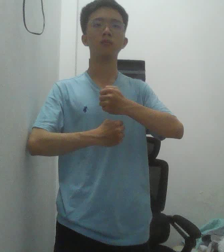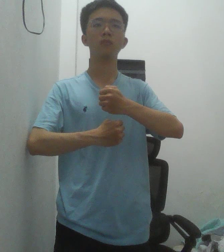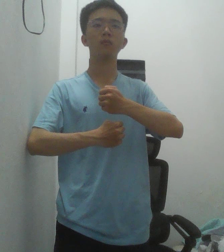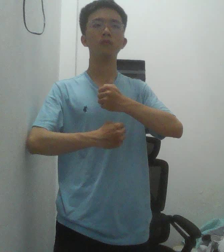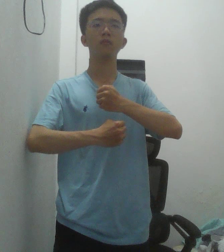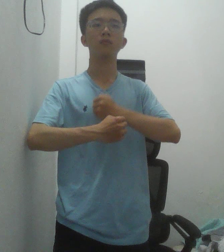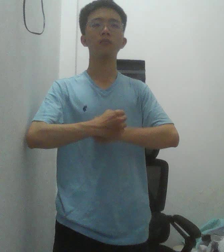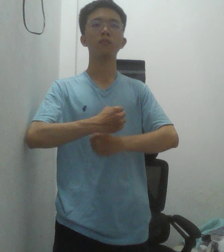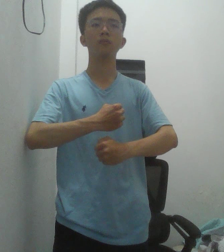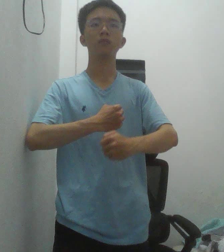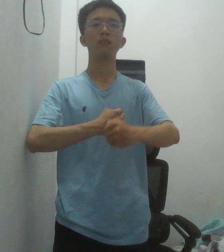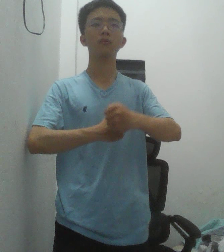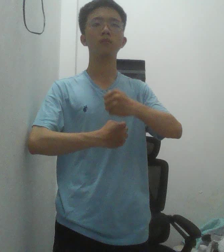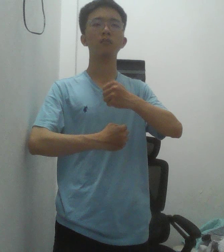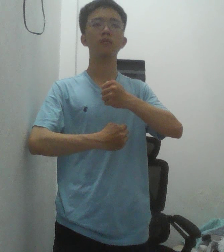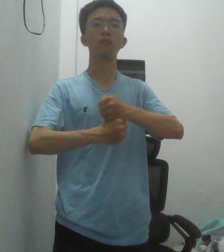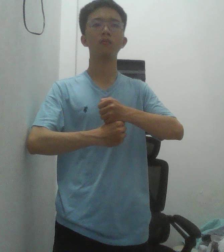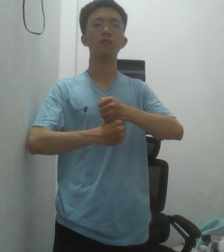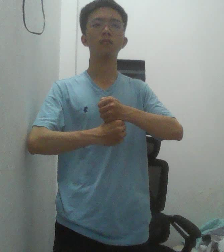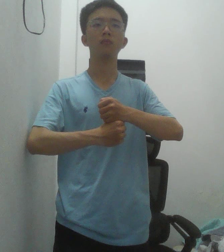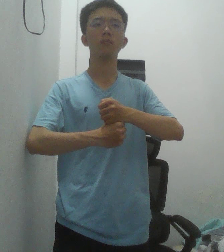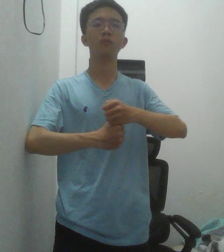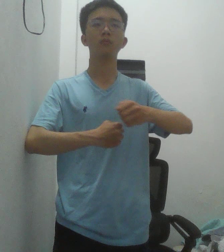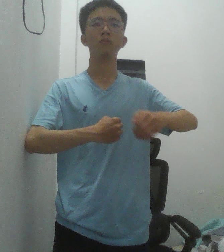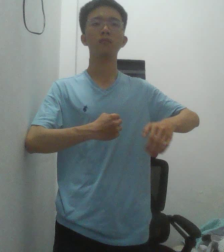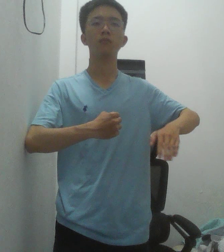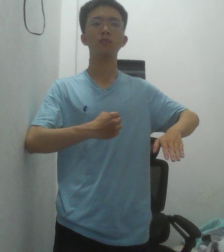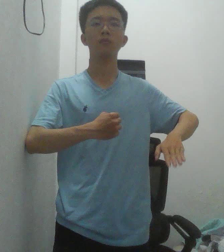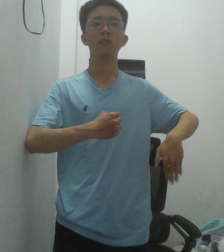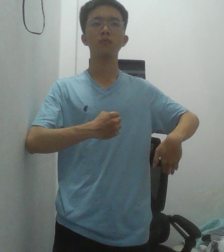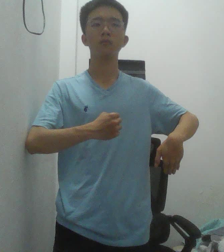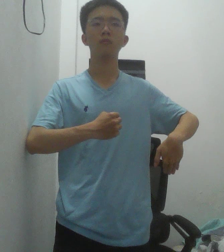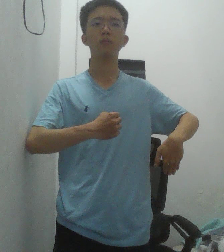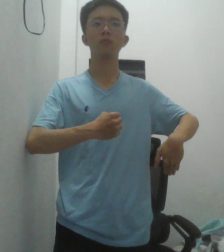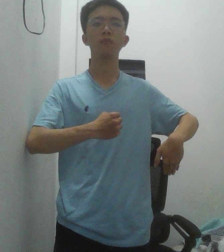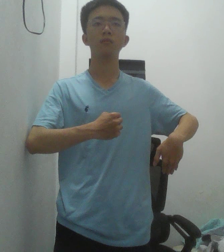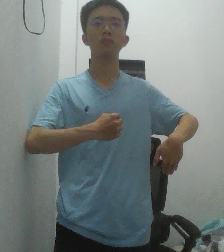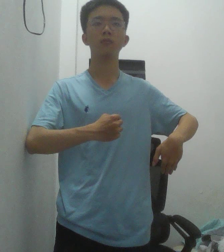nam sau